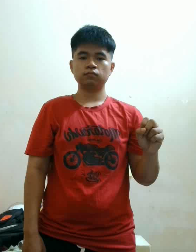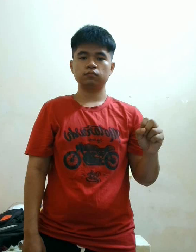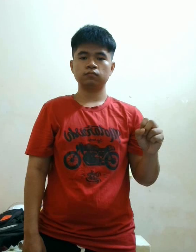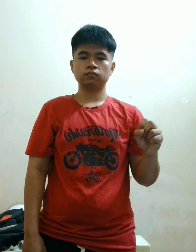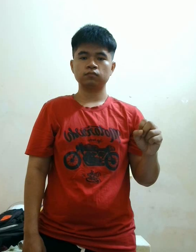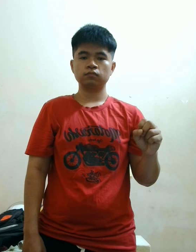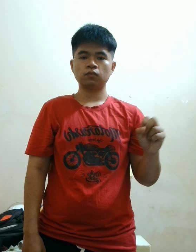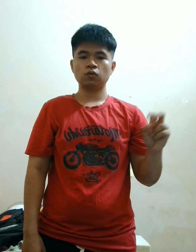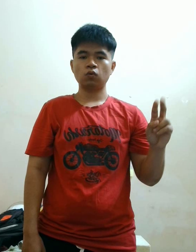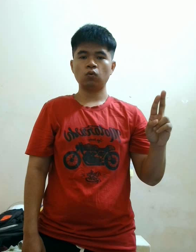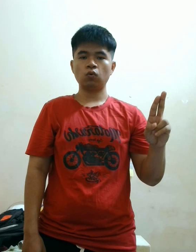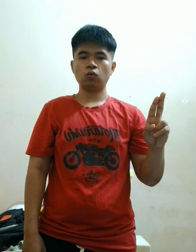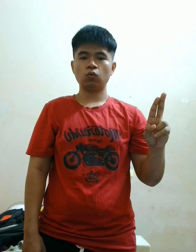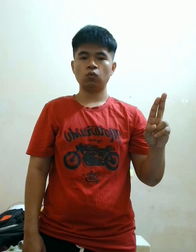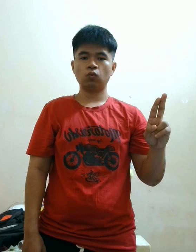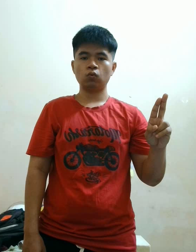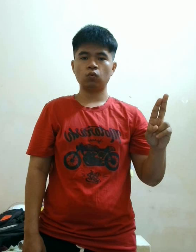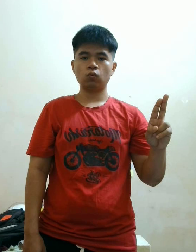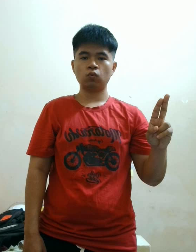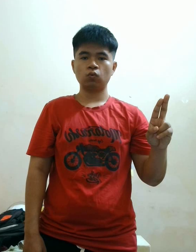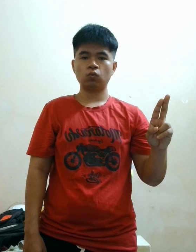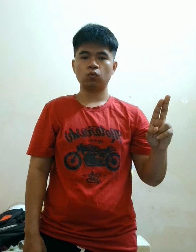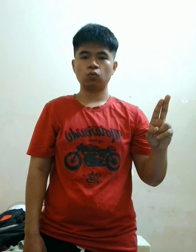u